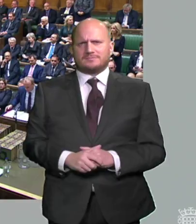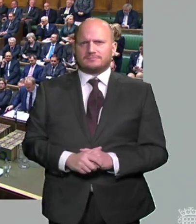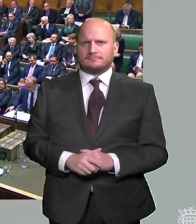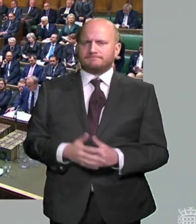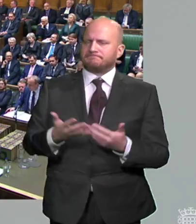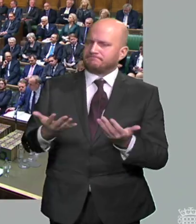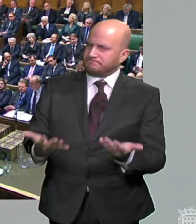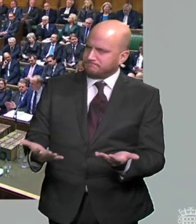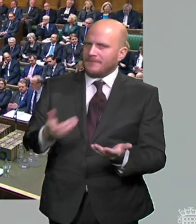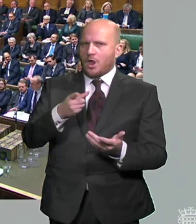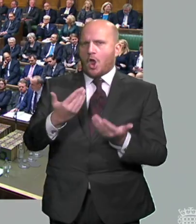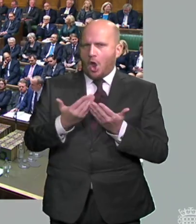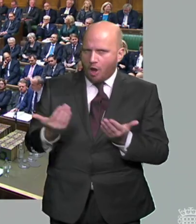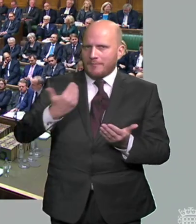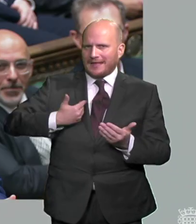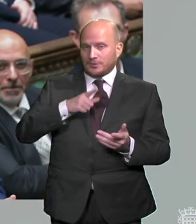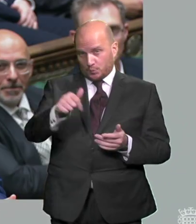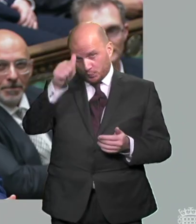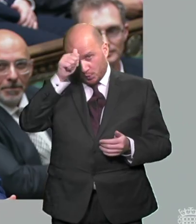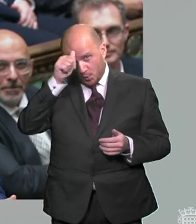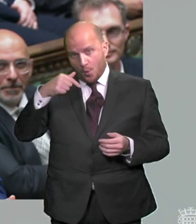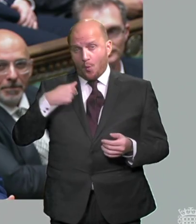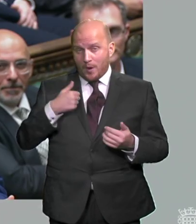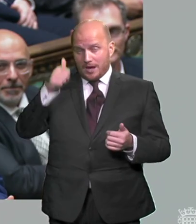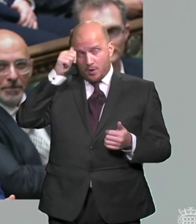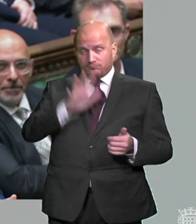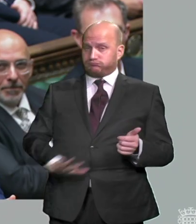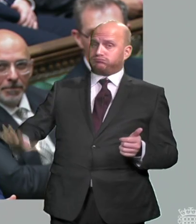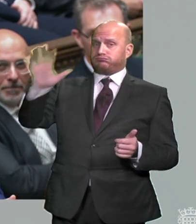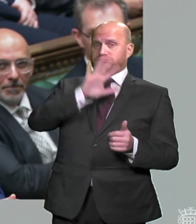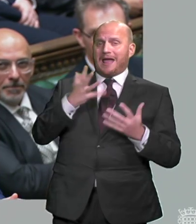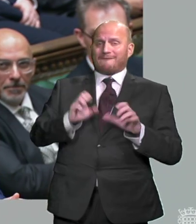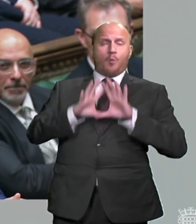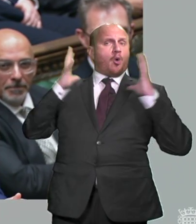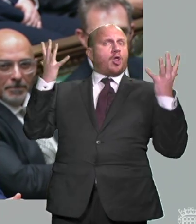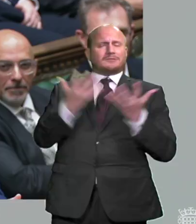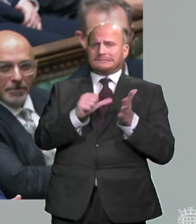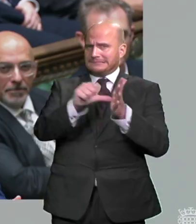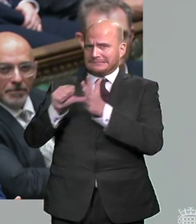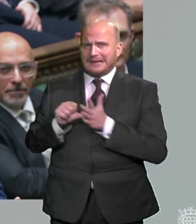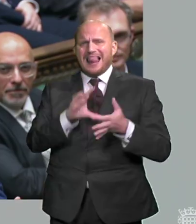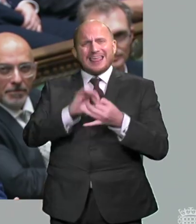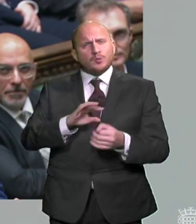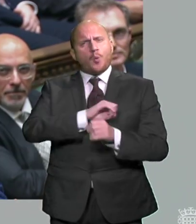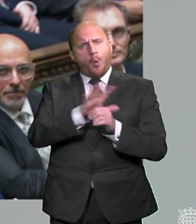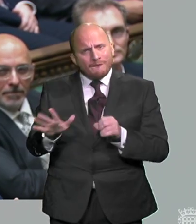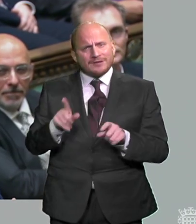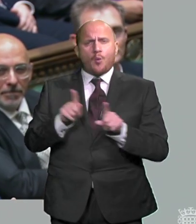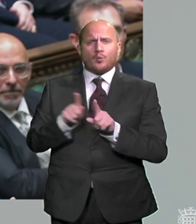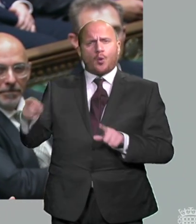The honourable Lady will know that we are facing challenges that are faced all around the world, because of covid and the war in Ukraine.